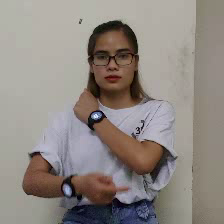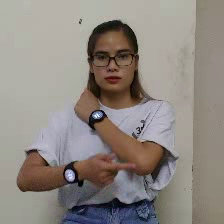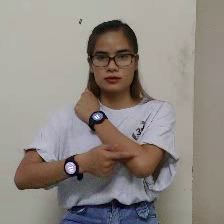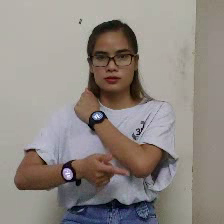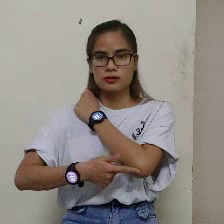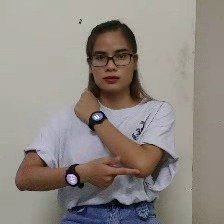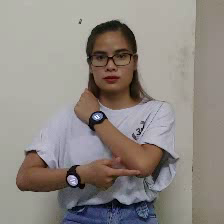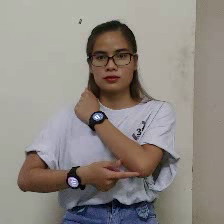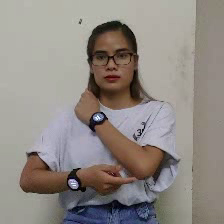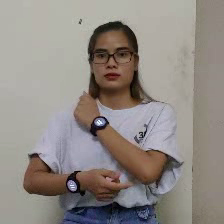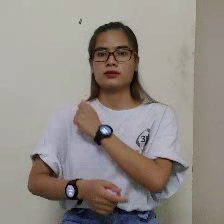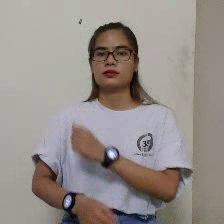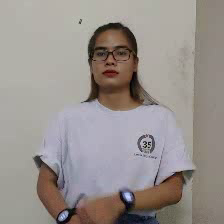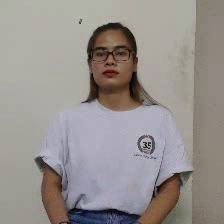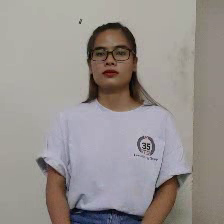Cám dỗ